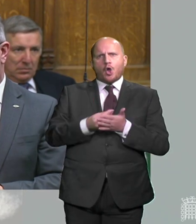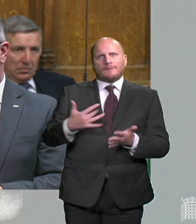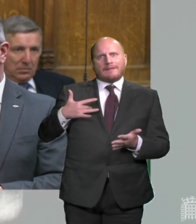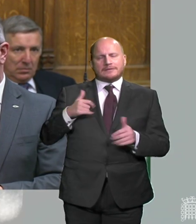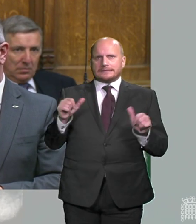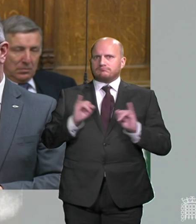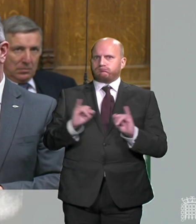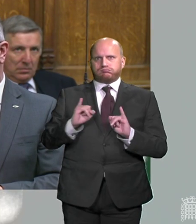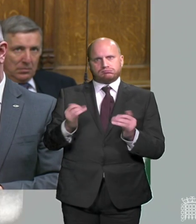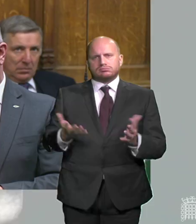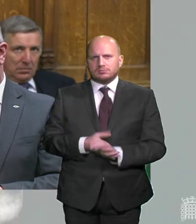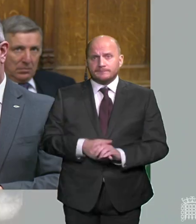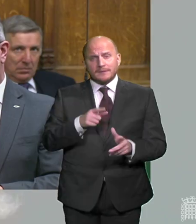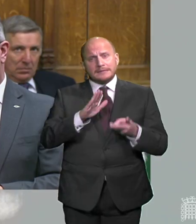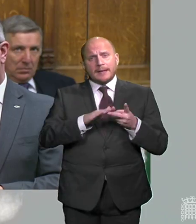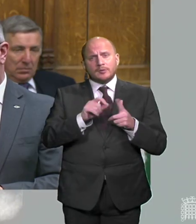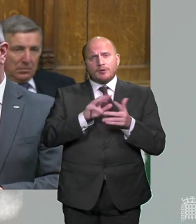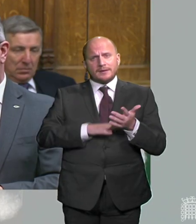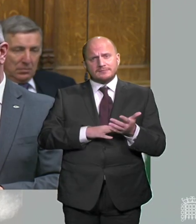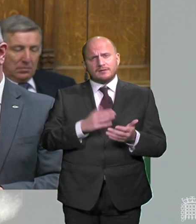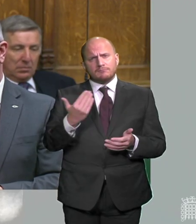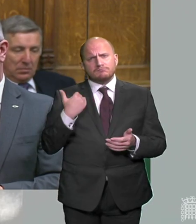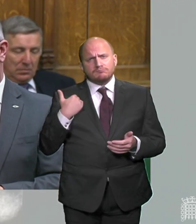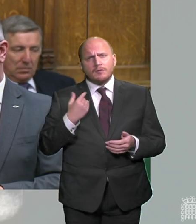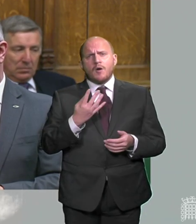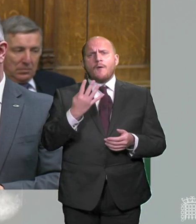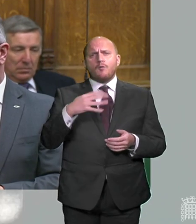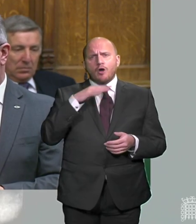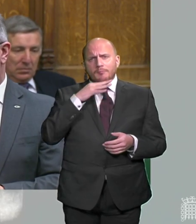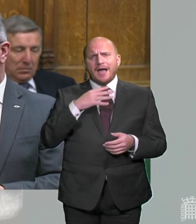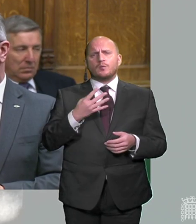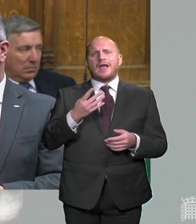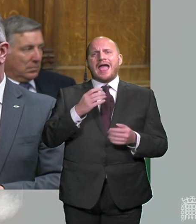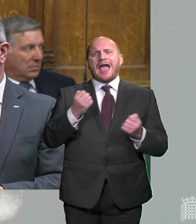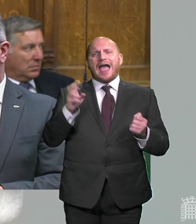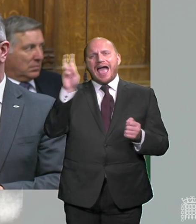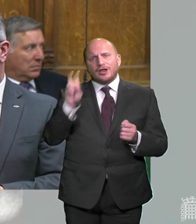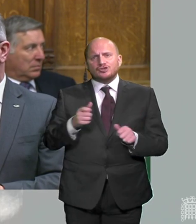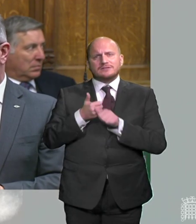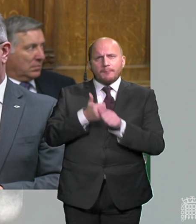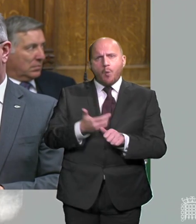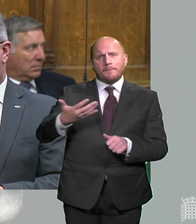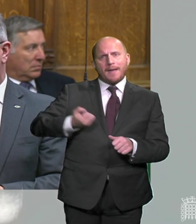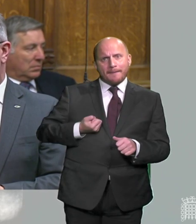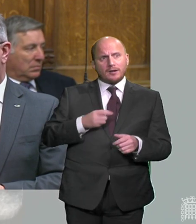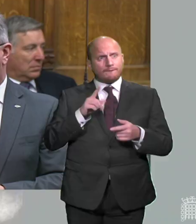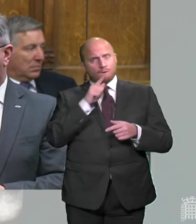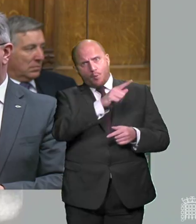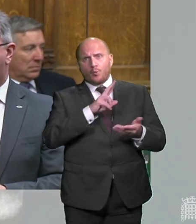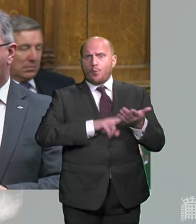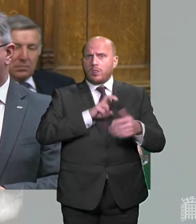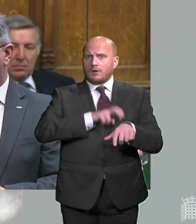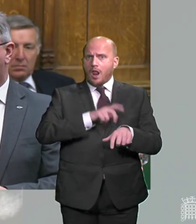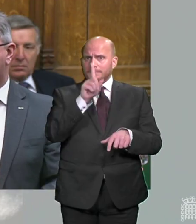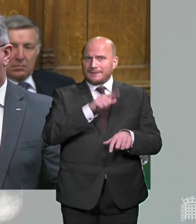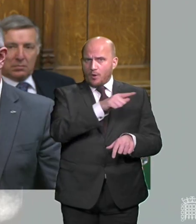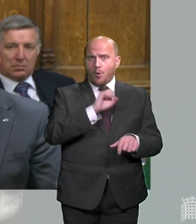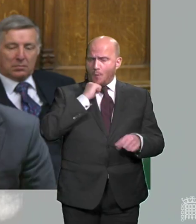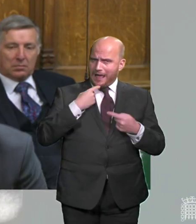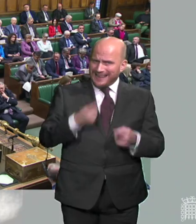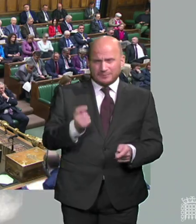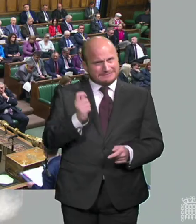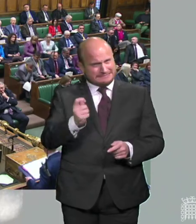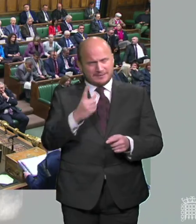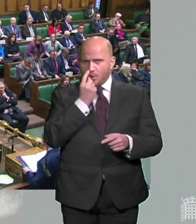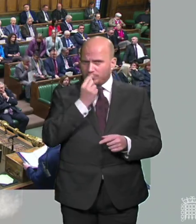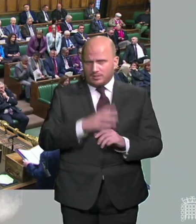Will the Deputy Prime Minister assure me that the £400 energy support payment that is due to be made to households in Northern Ireland will be announced as soon as possible?